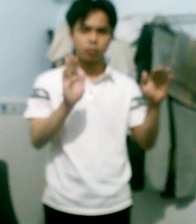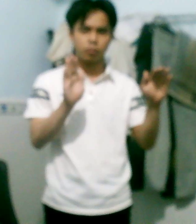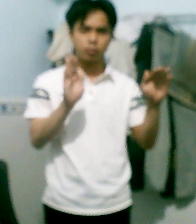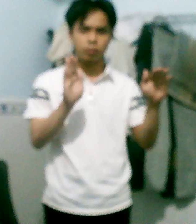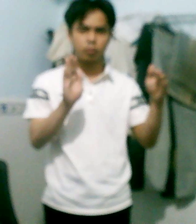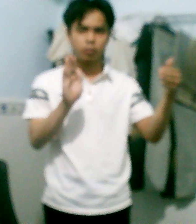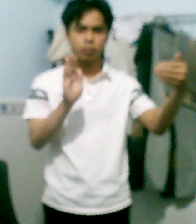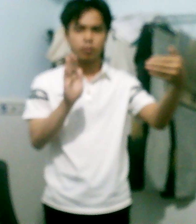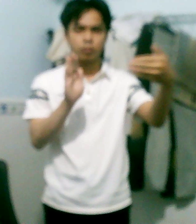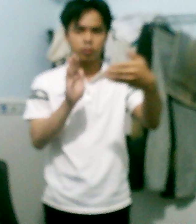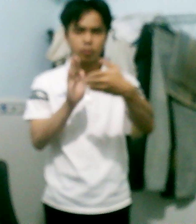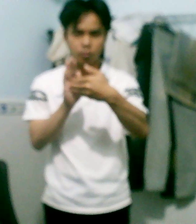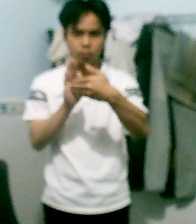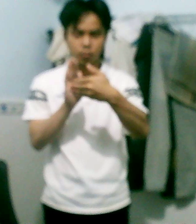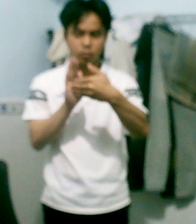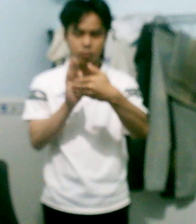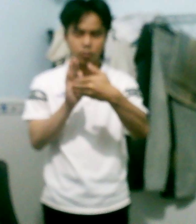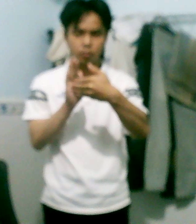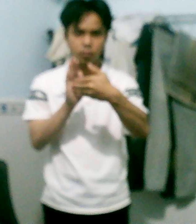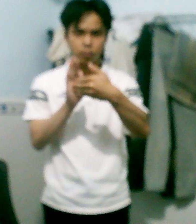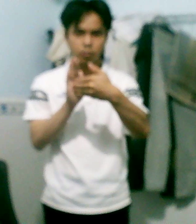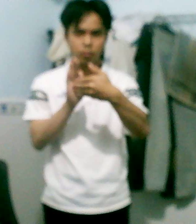gioi thieu